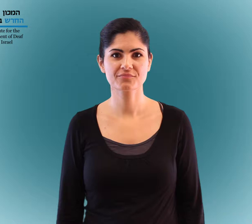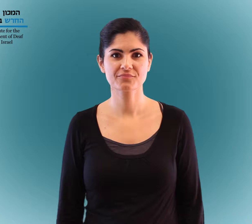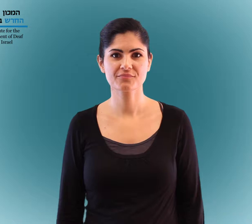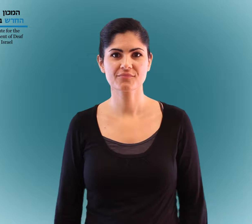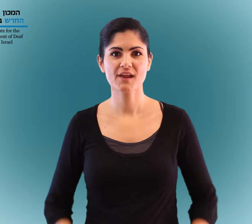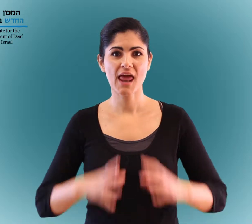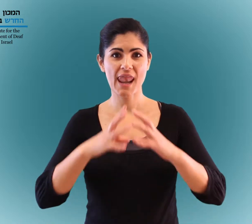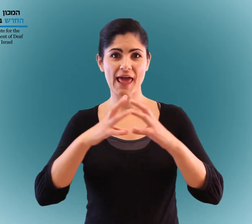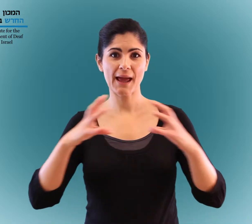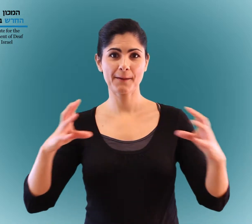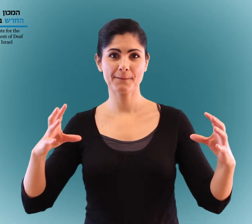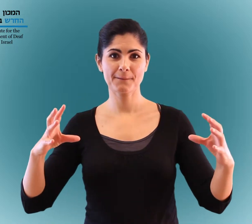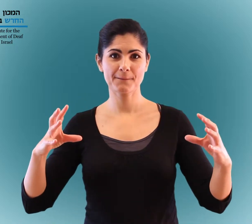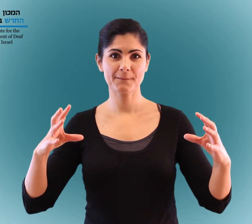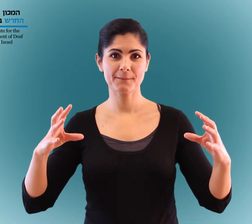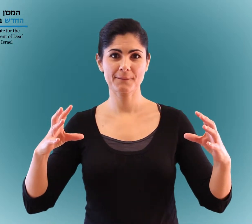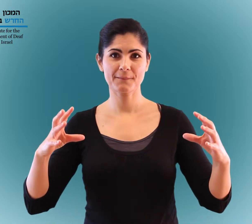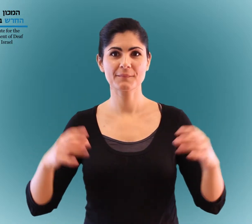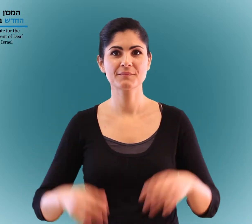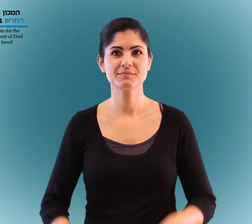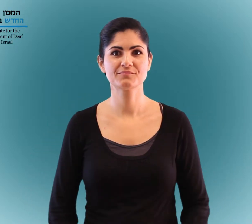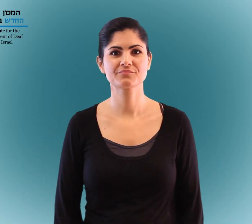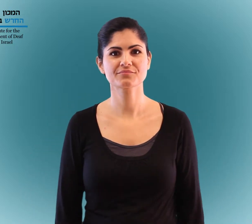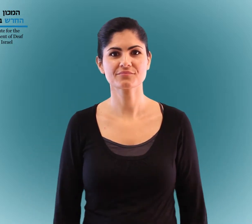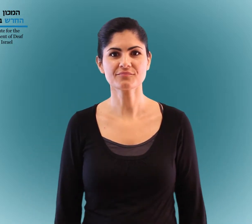לחם